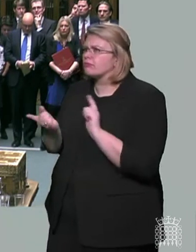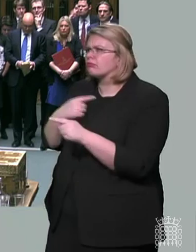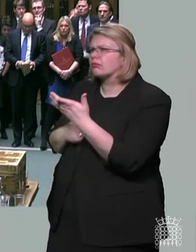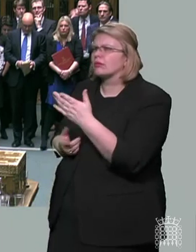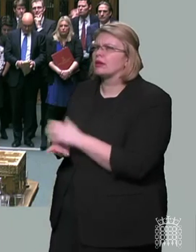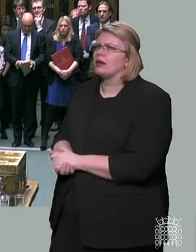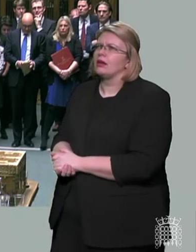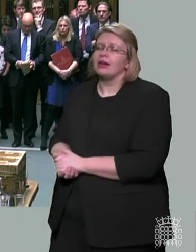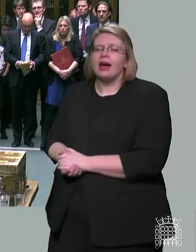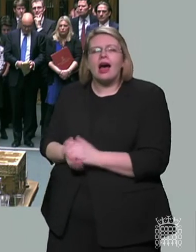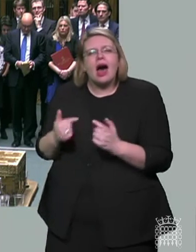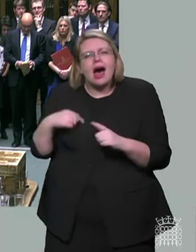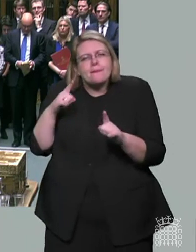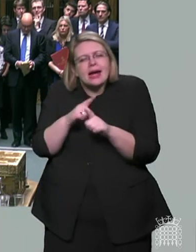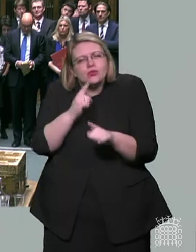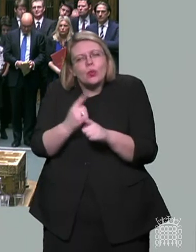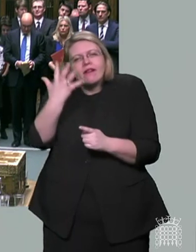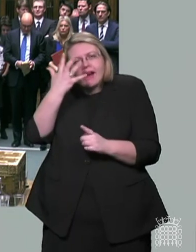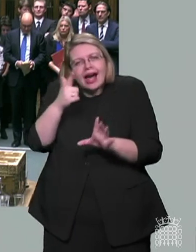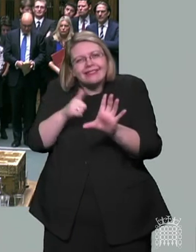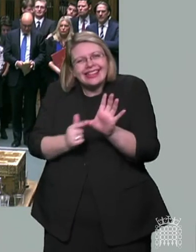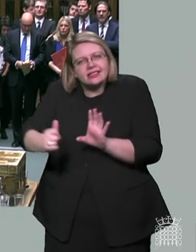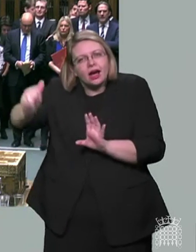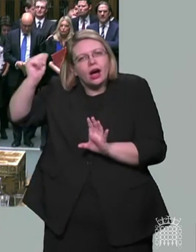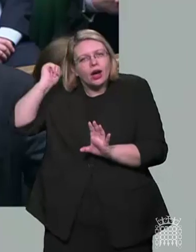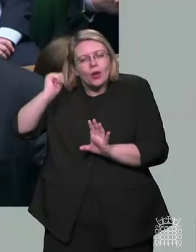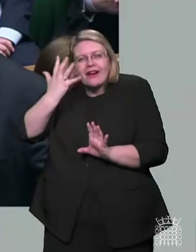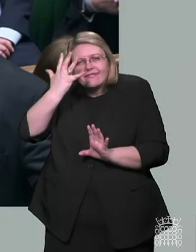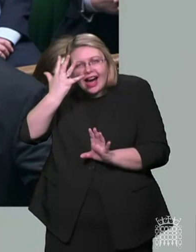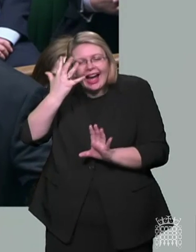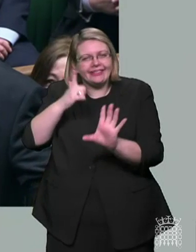That meeting was five years ago, and I offered to work with the Prime Minister.